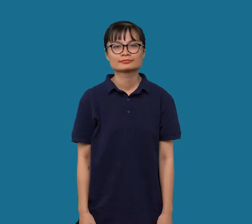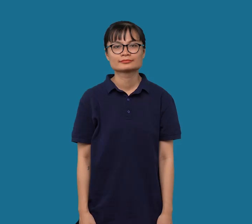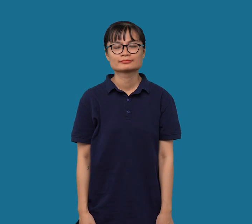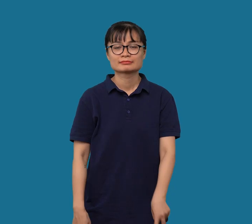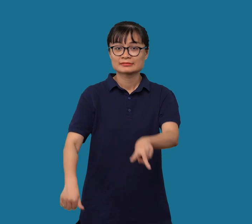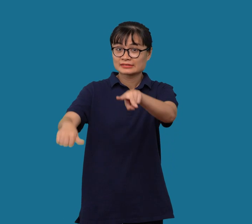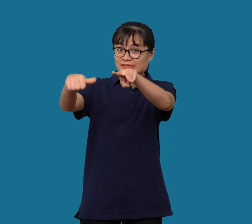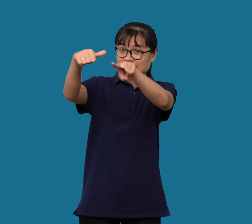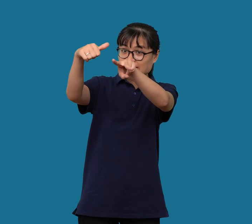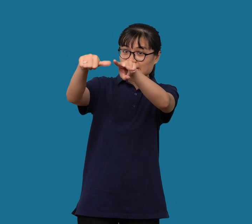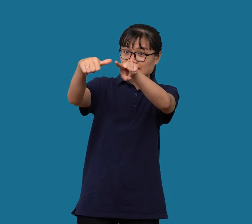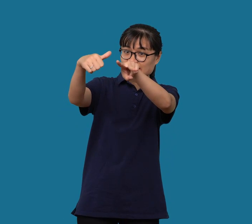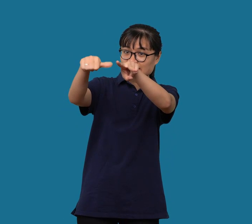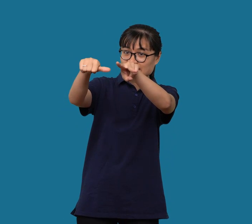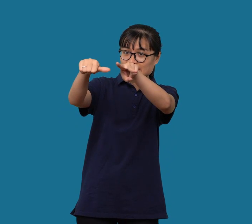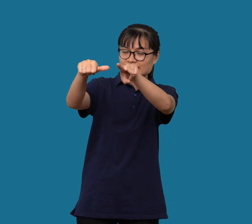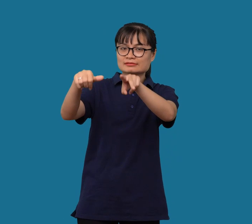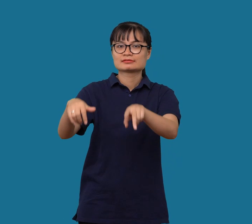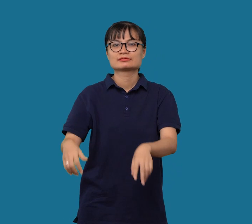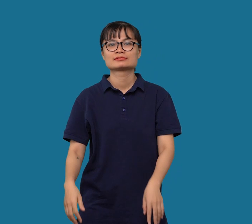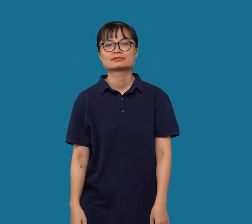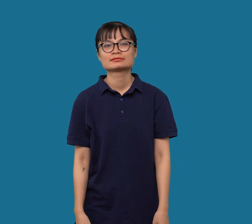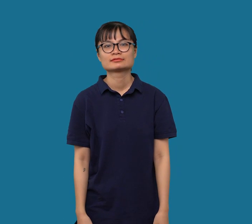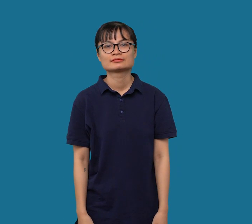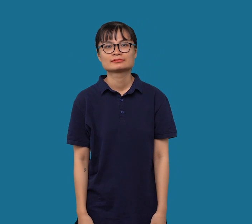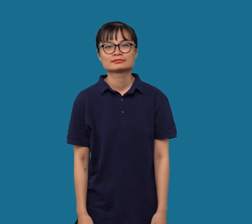xem xét